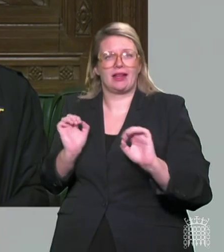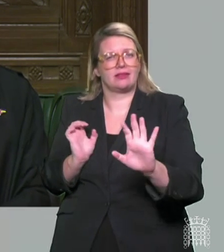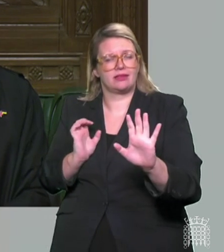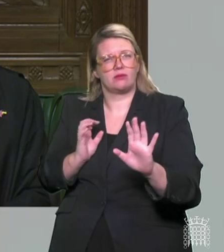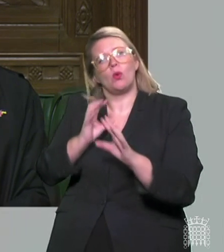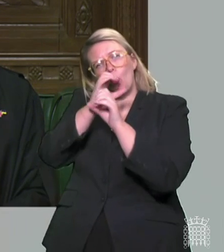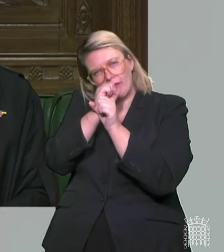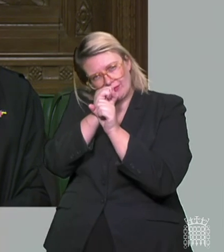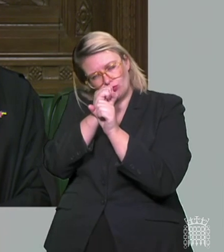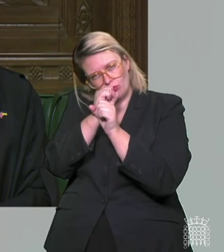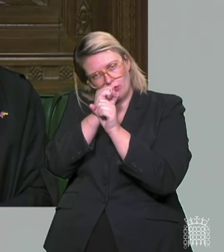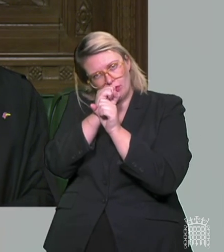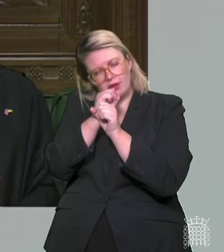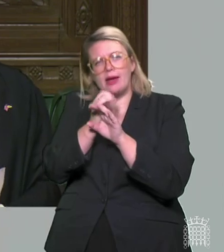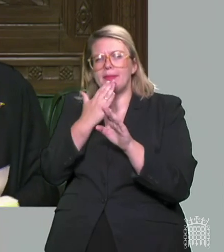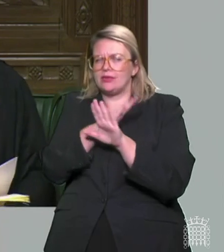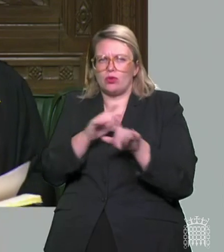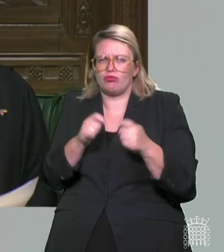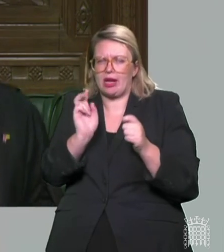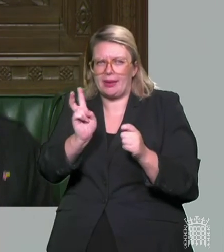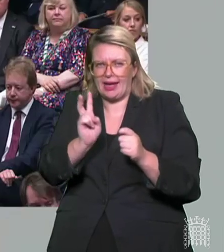I want to put the House on notice that we do not mention it.